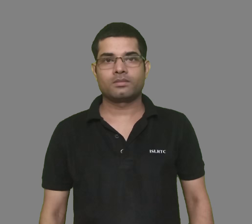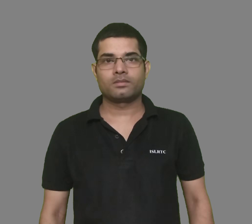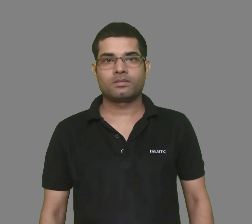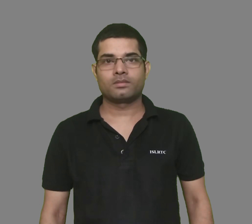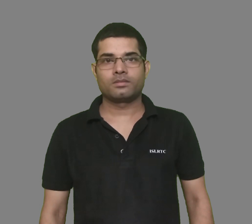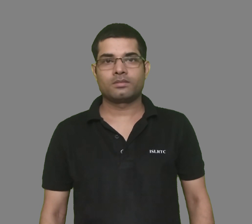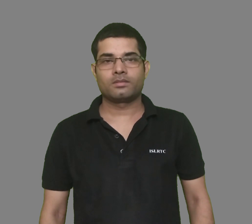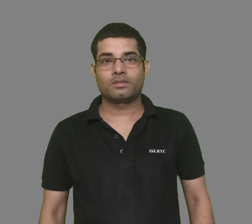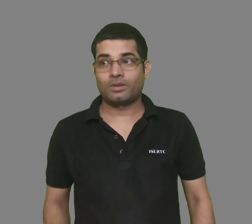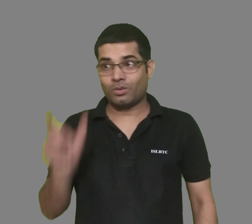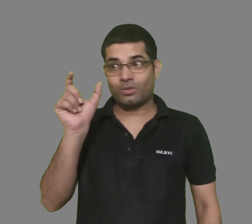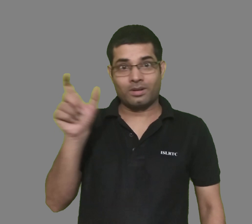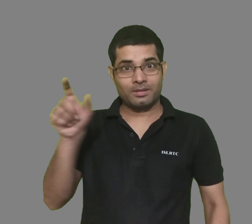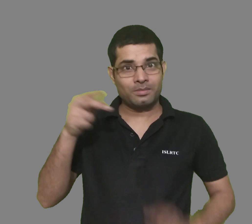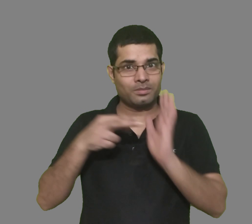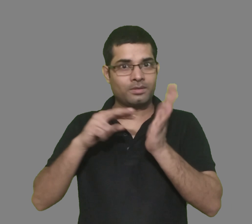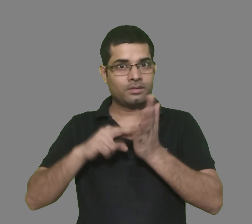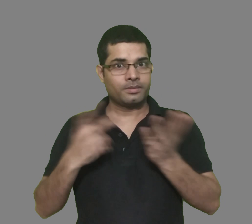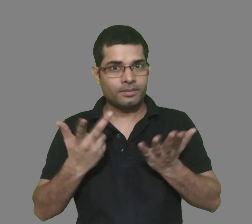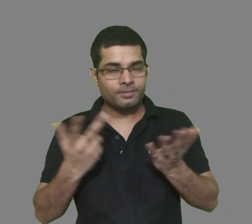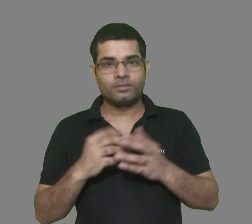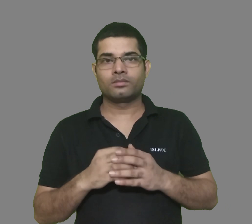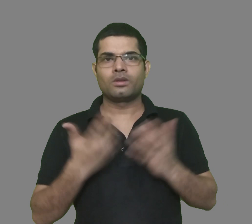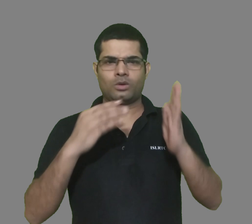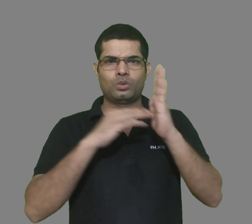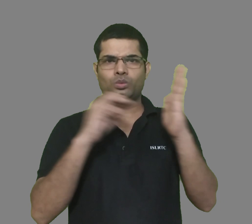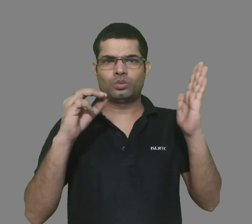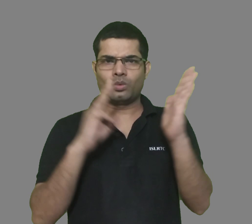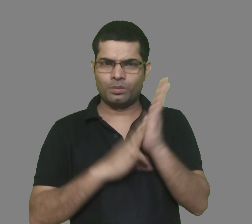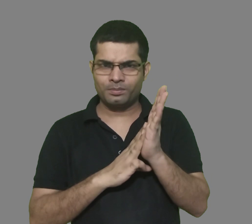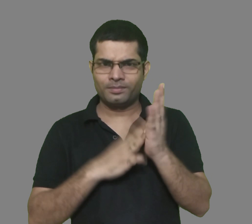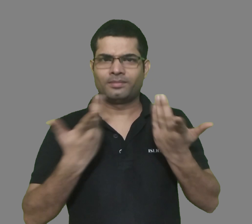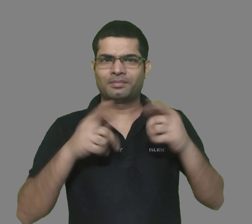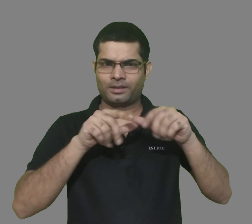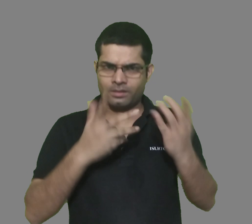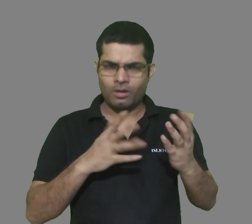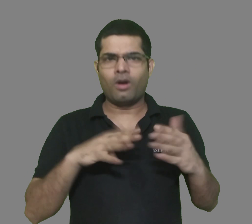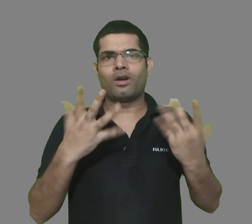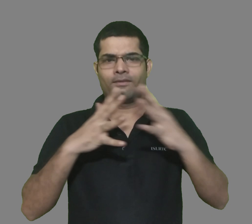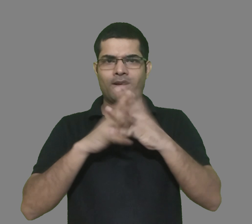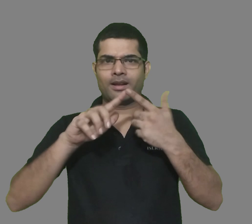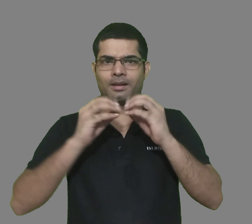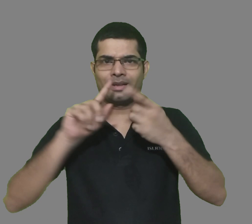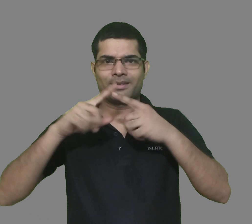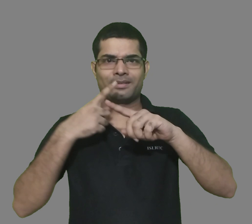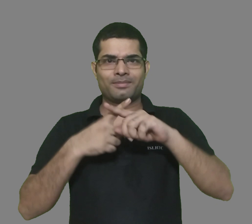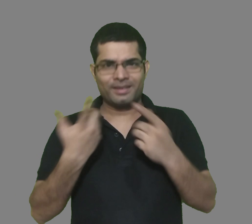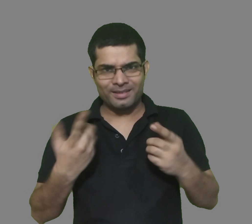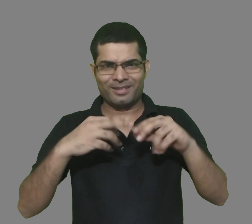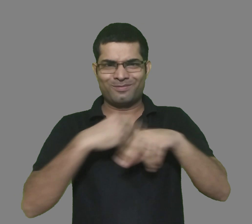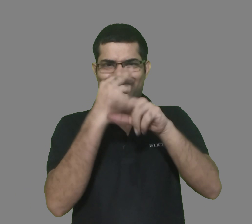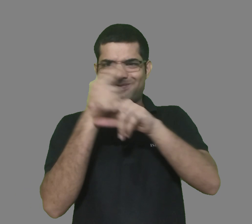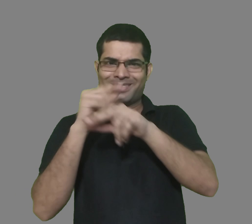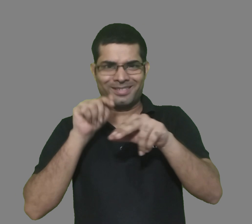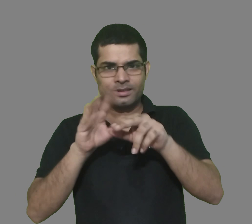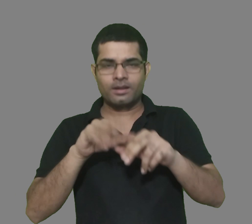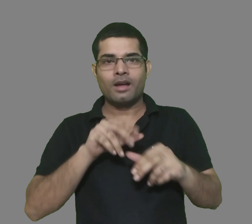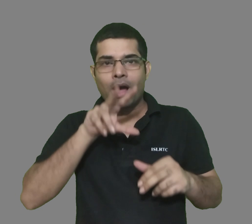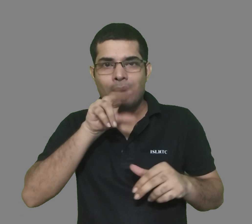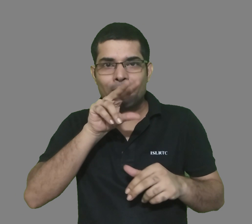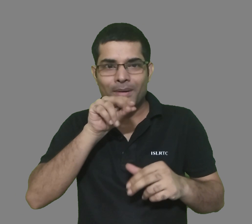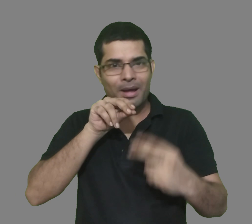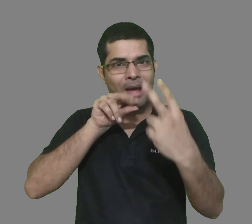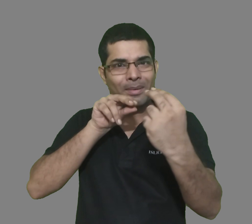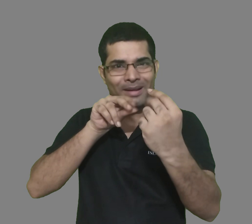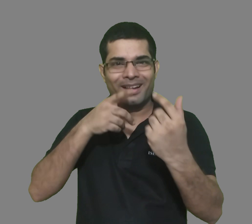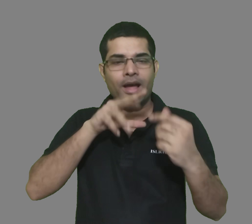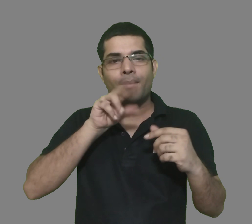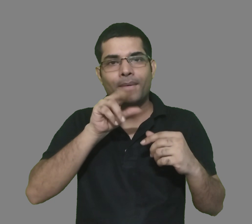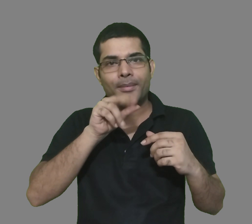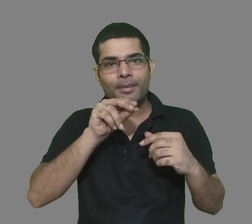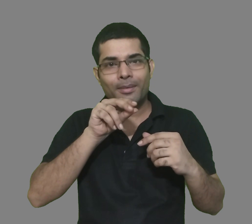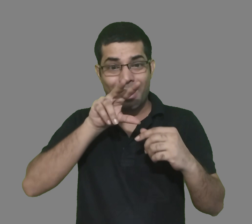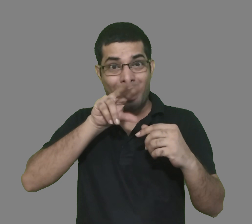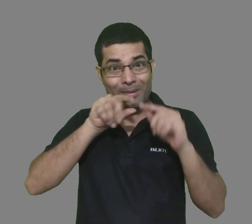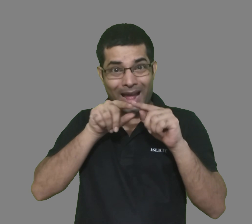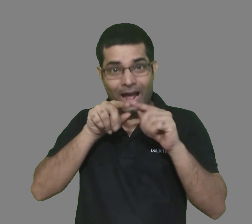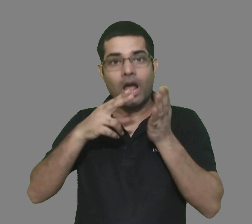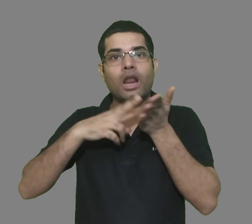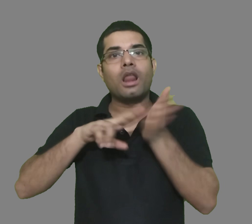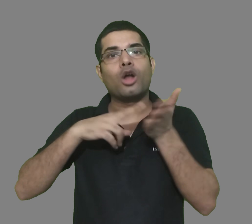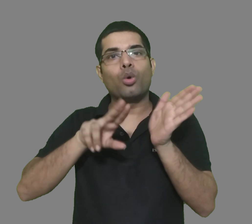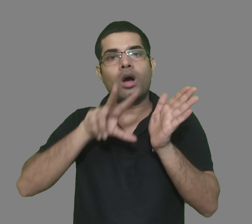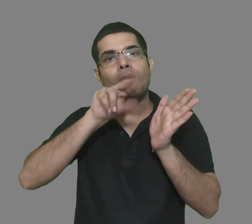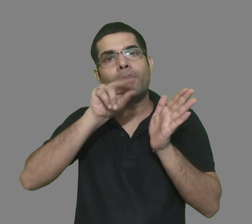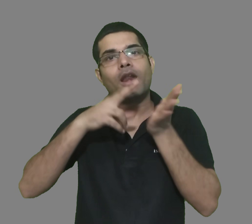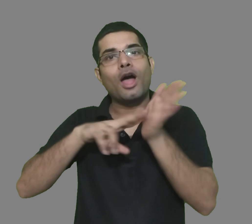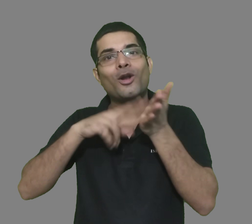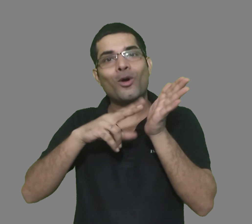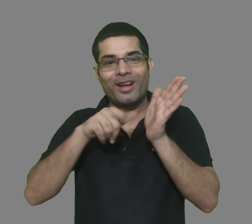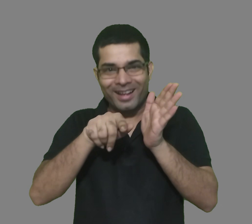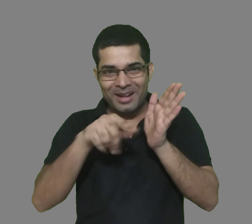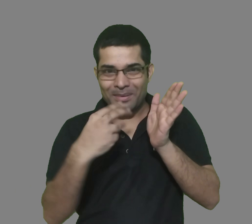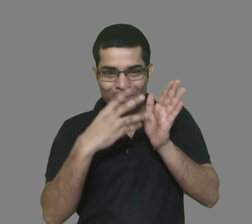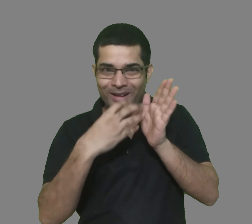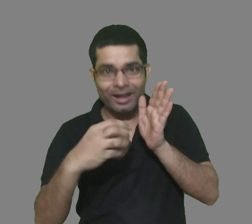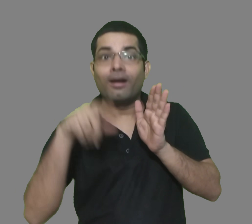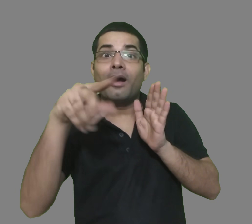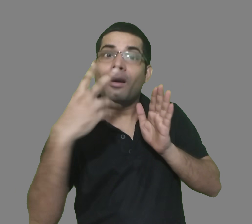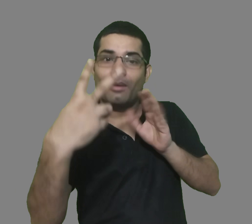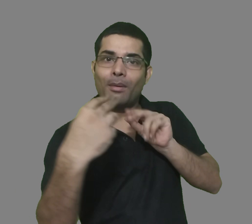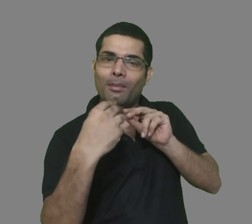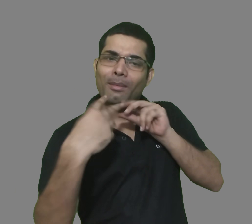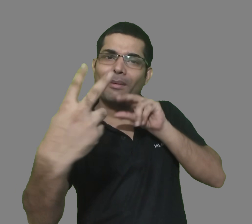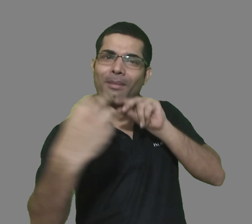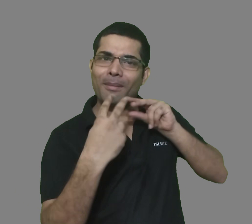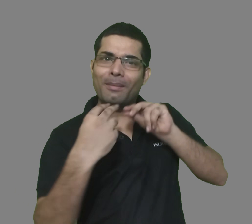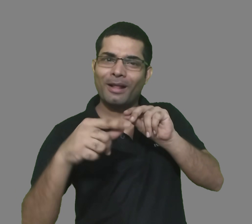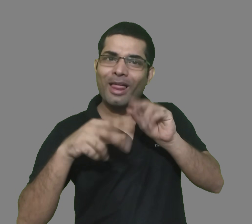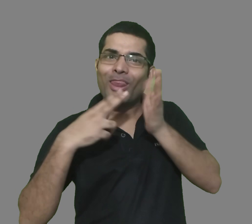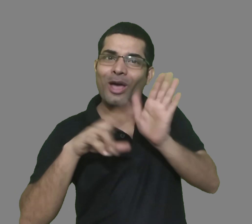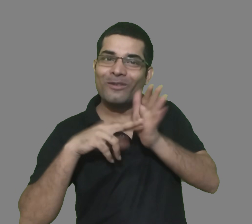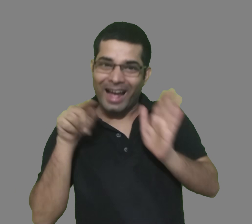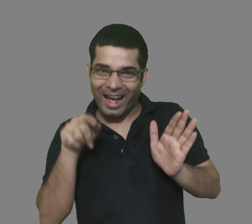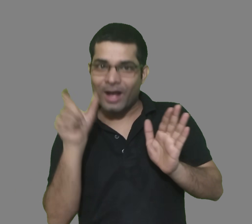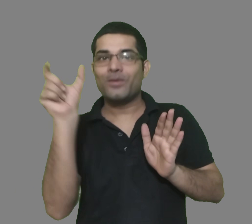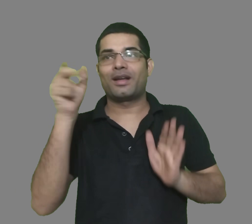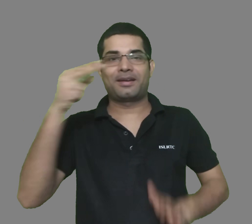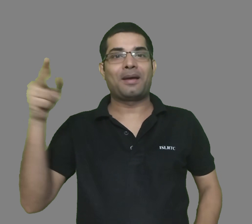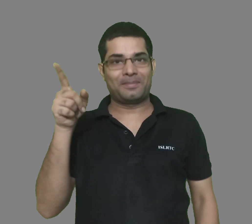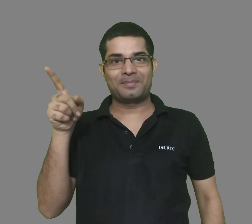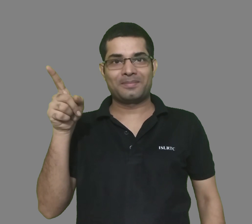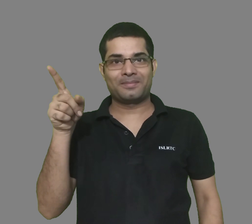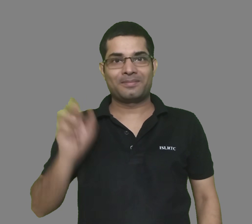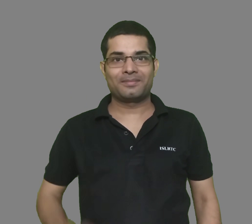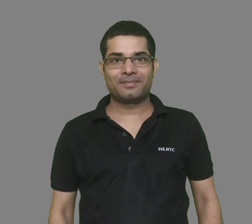Original Sound